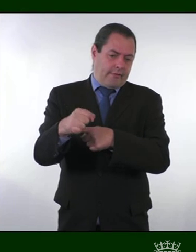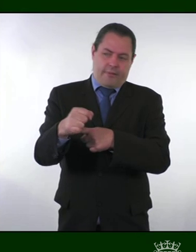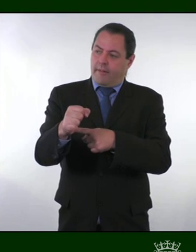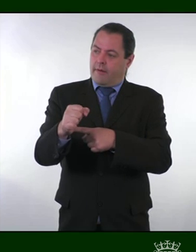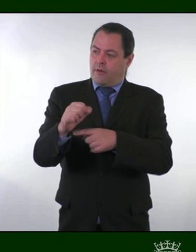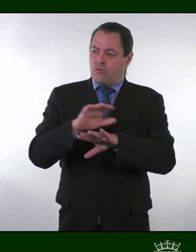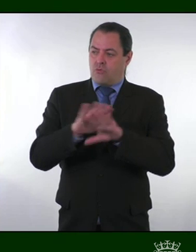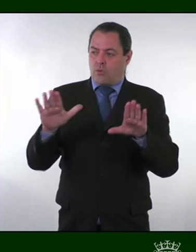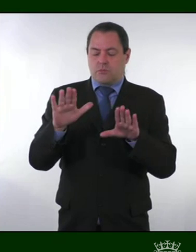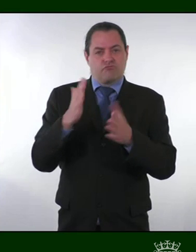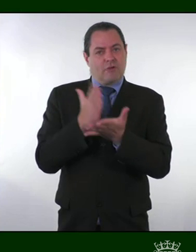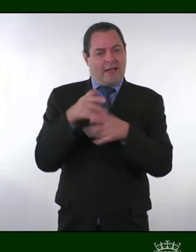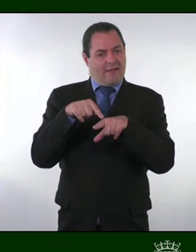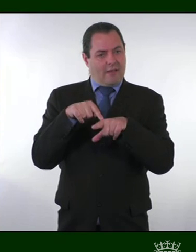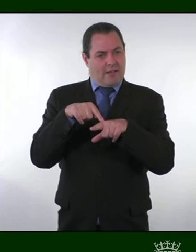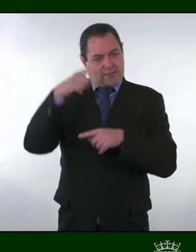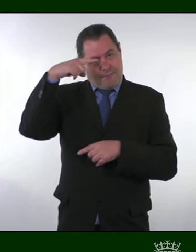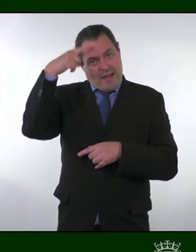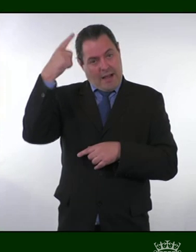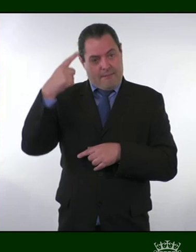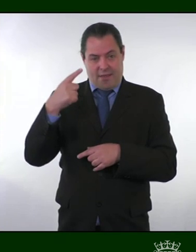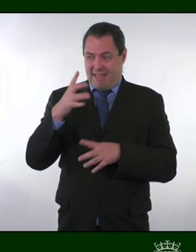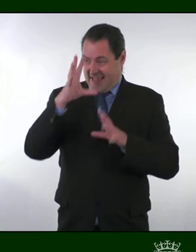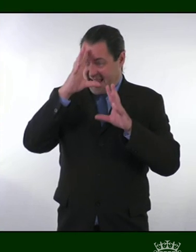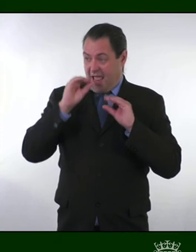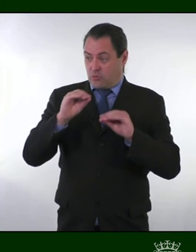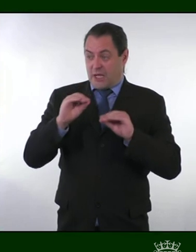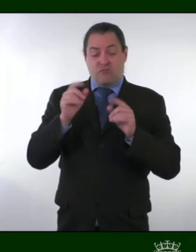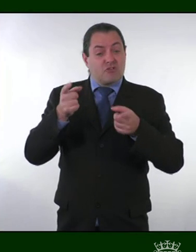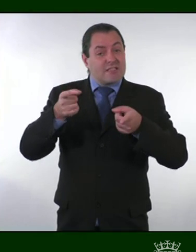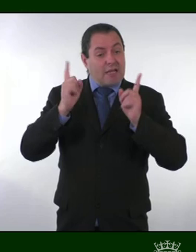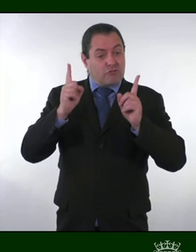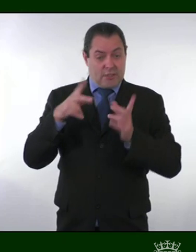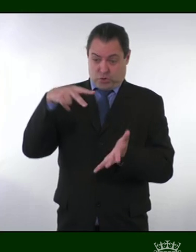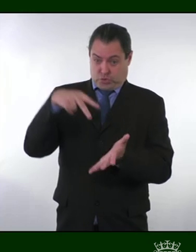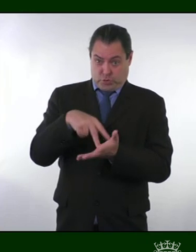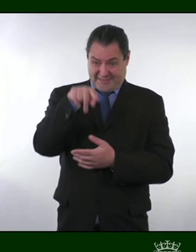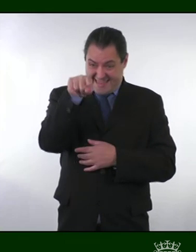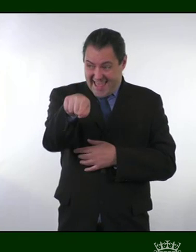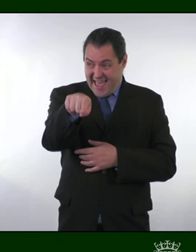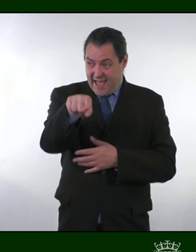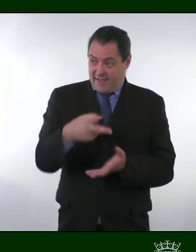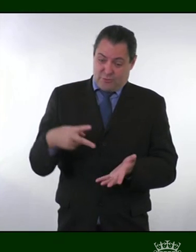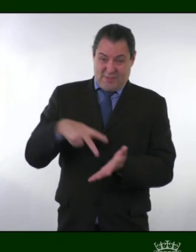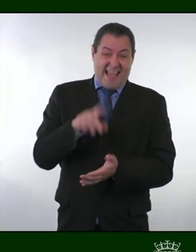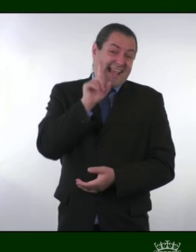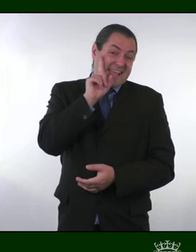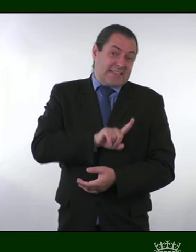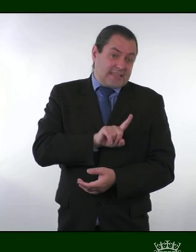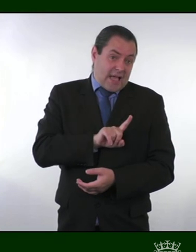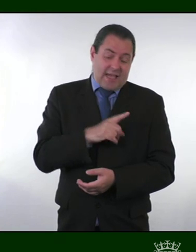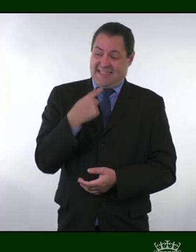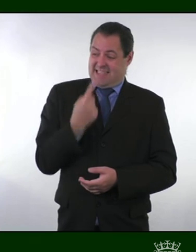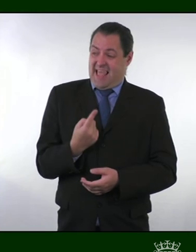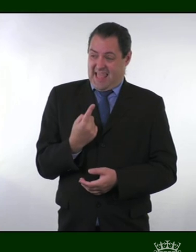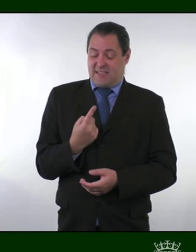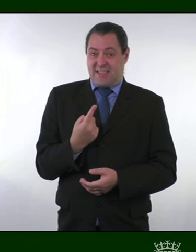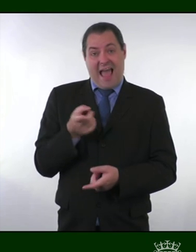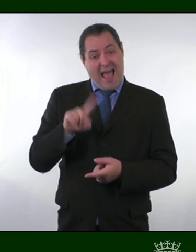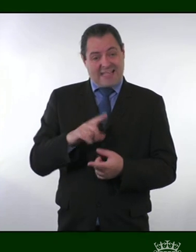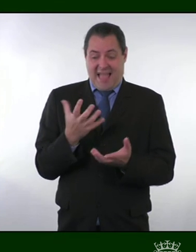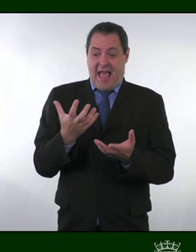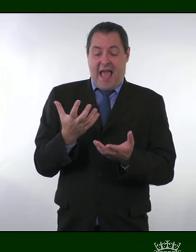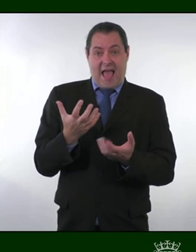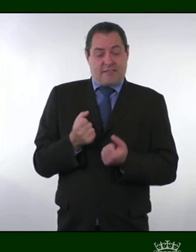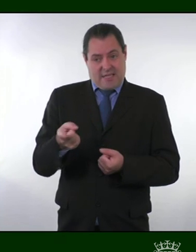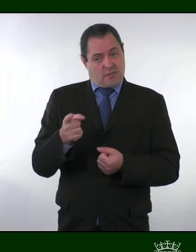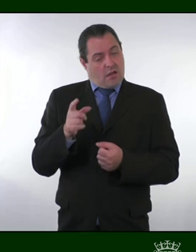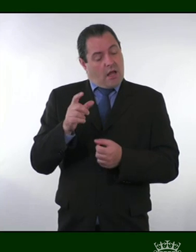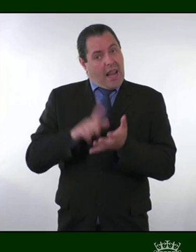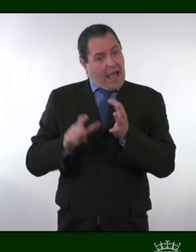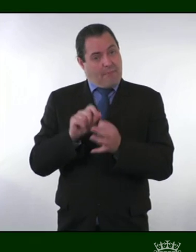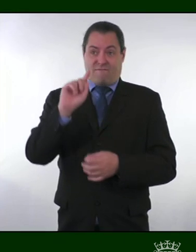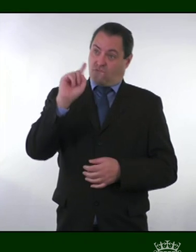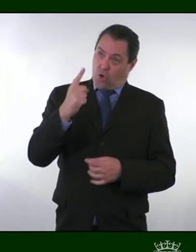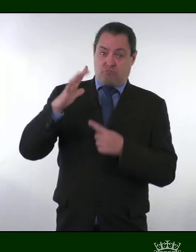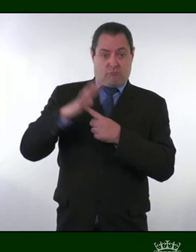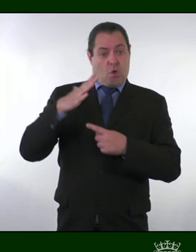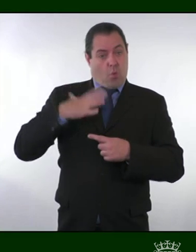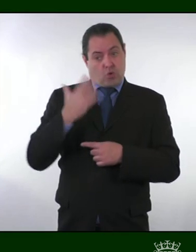I am surprised— The Education Secretary stood at that Dispatch Box yesterday and acknowledged that Labour’s first priority has been getting children back to school.